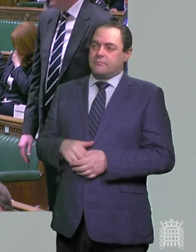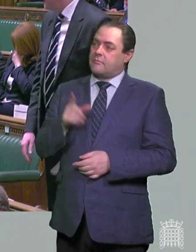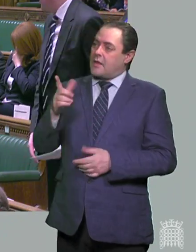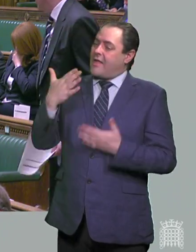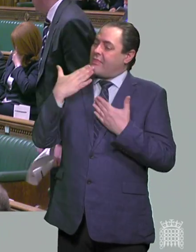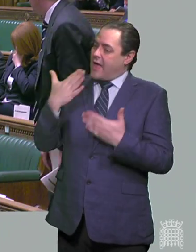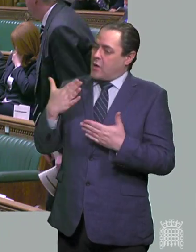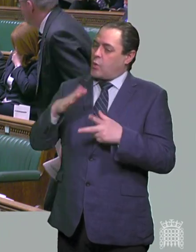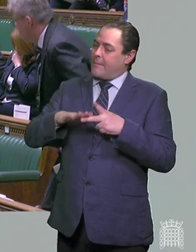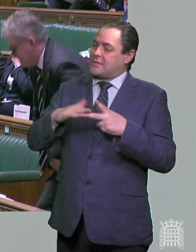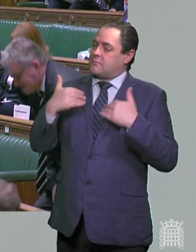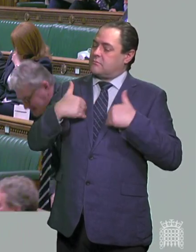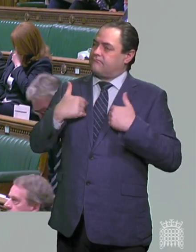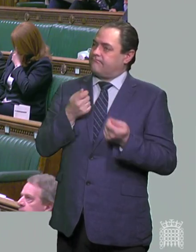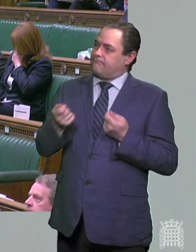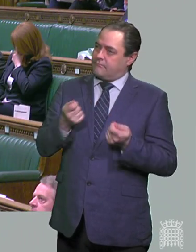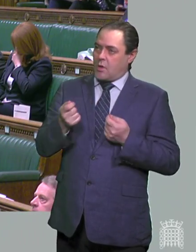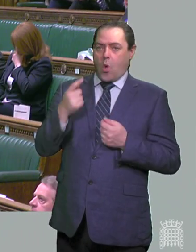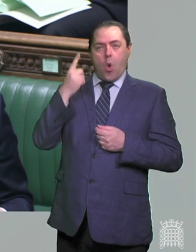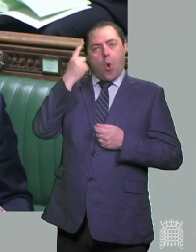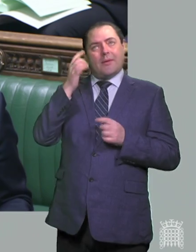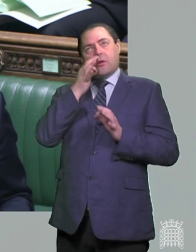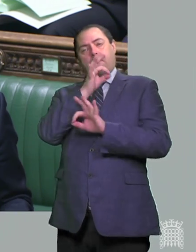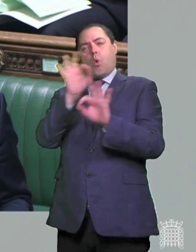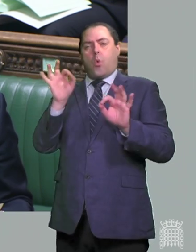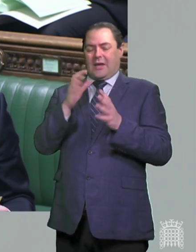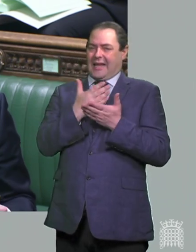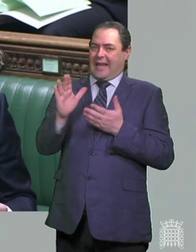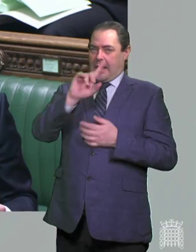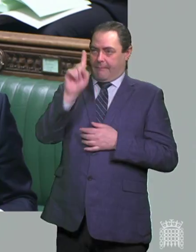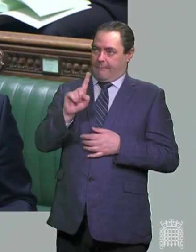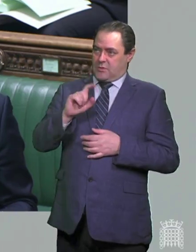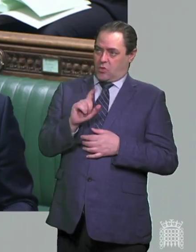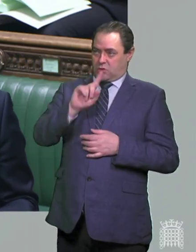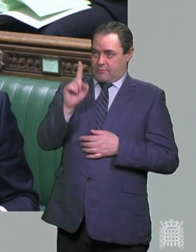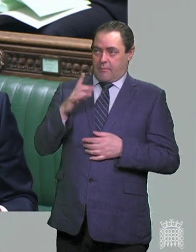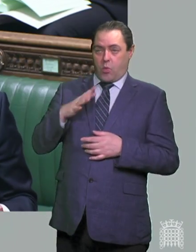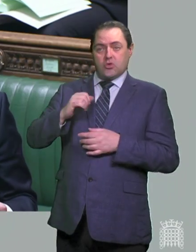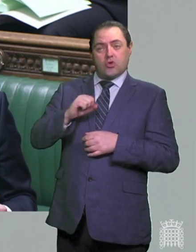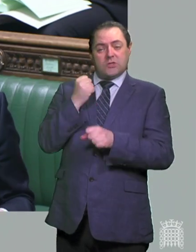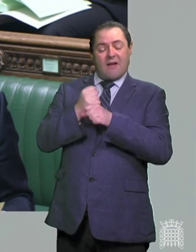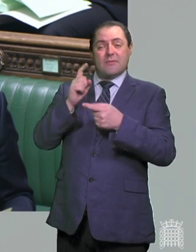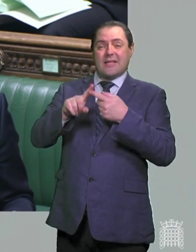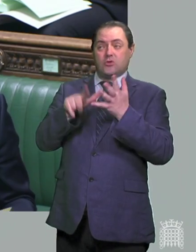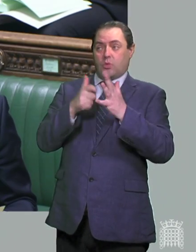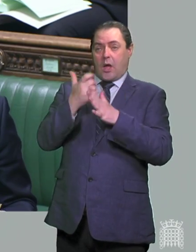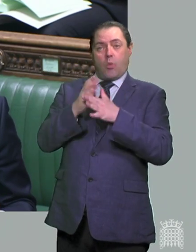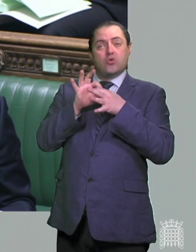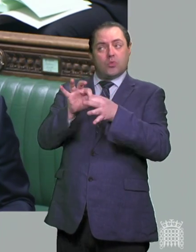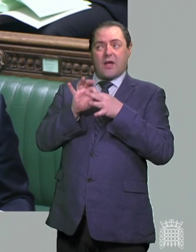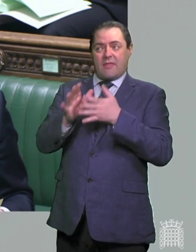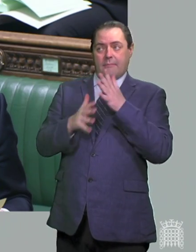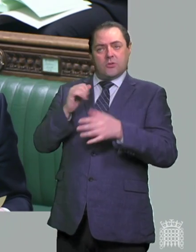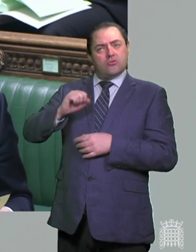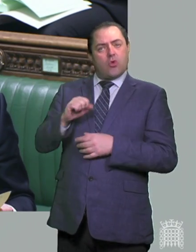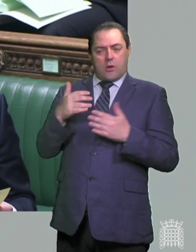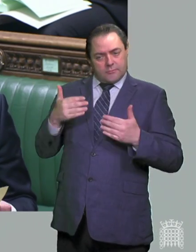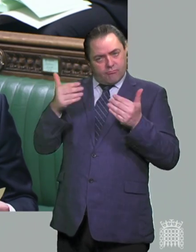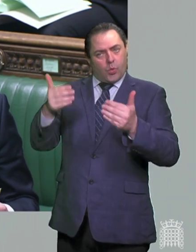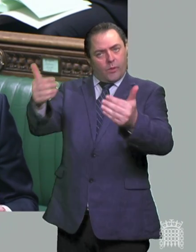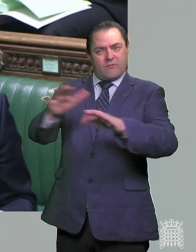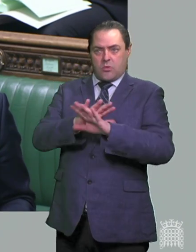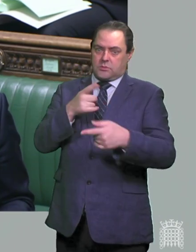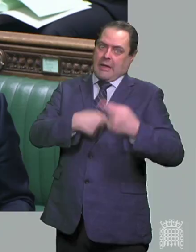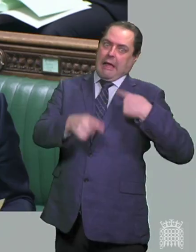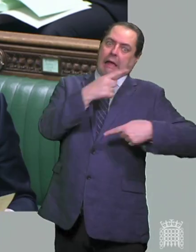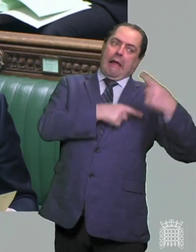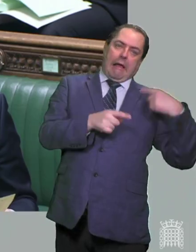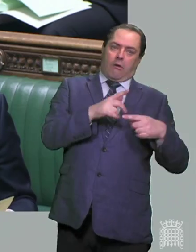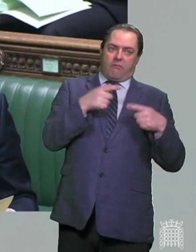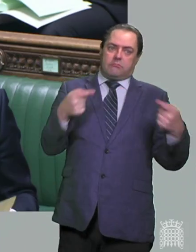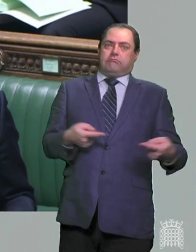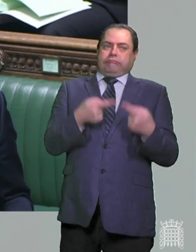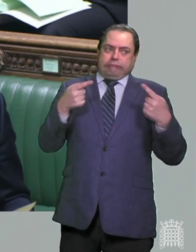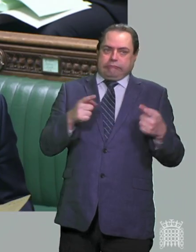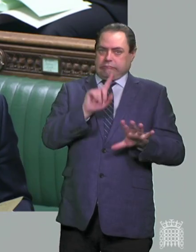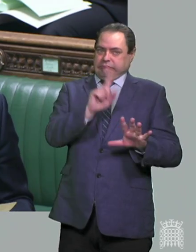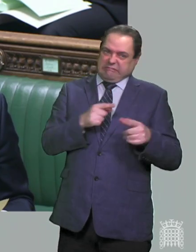Opinion polls clearly show that the people of Scotland want the UK and Scottish Governments to work together to take Scotland forward, rather than going back to the divisions of the past.